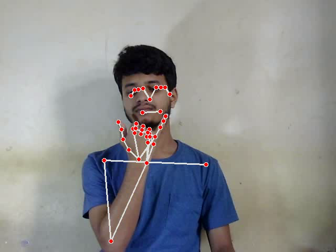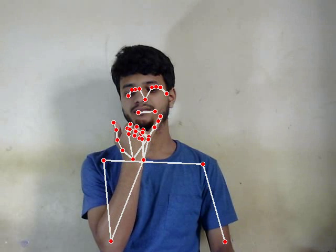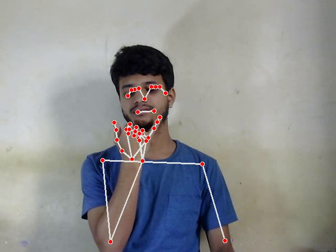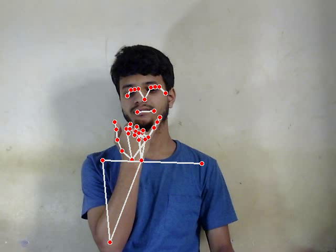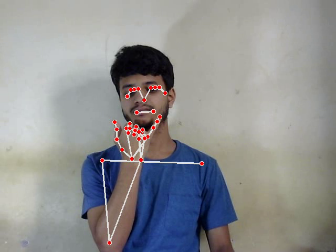wrong